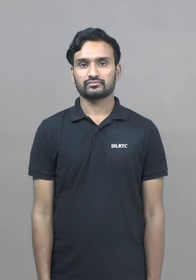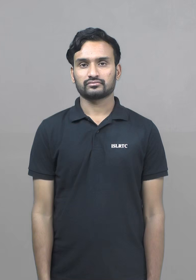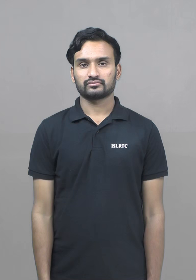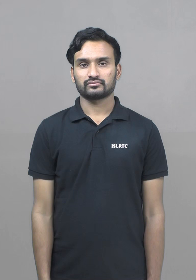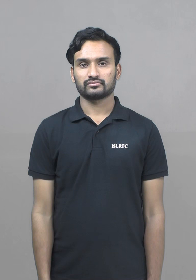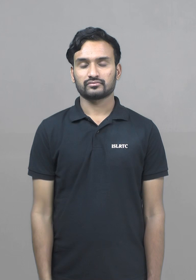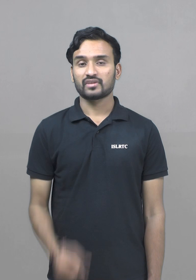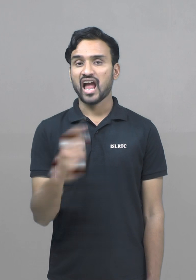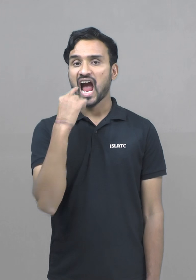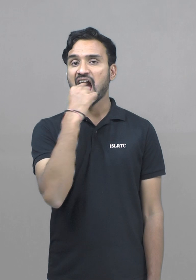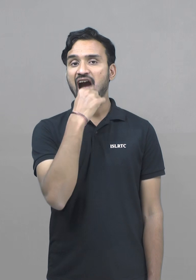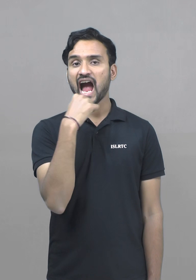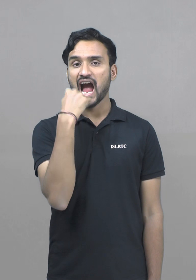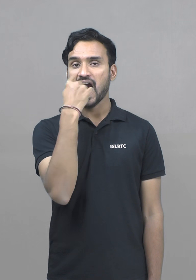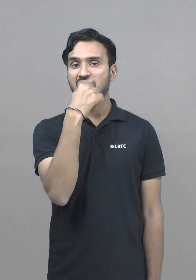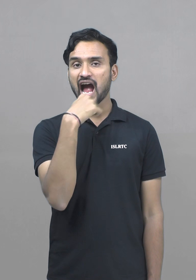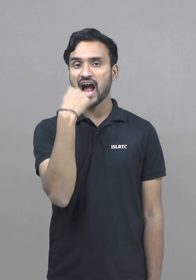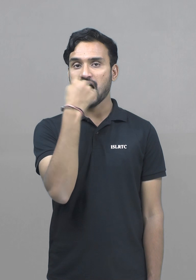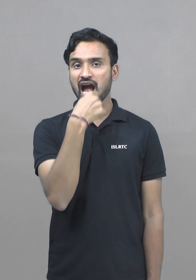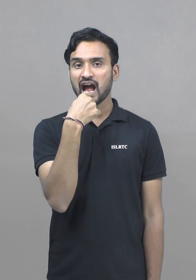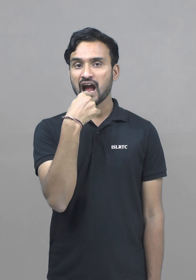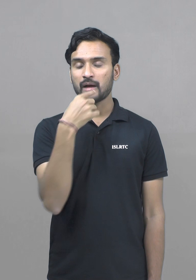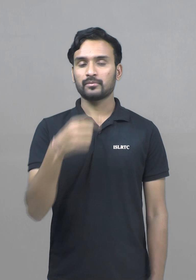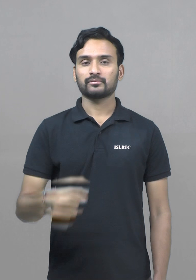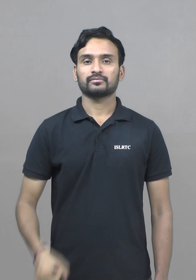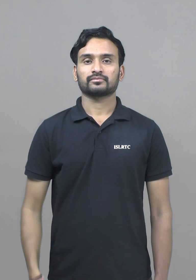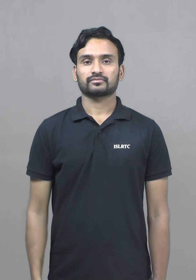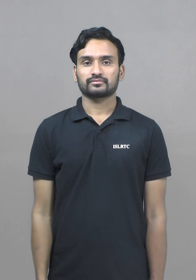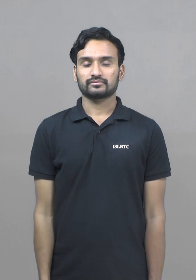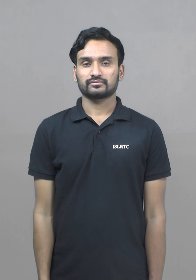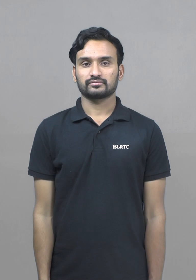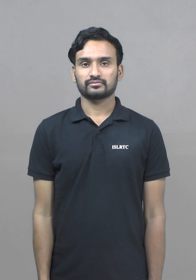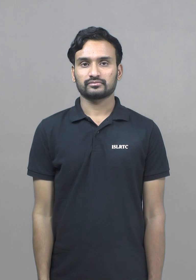Mouth